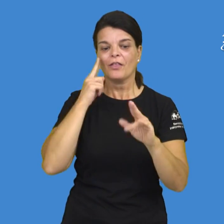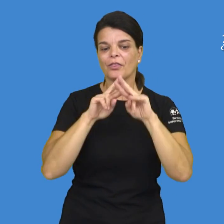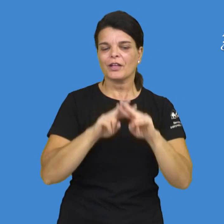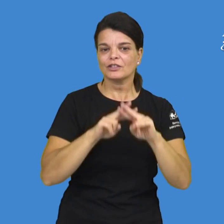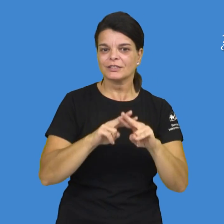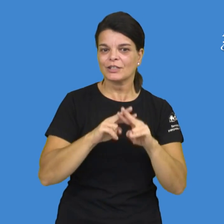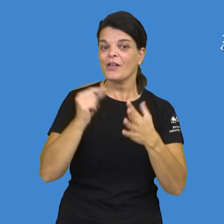revisar